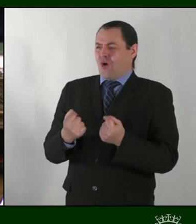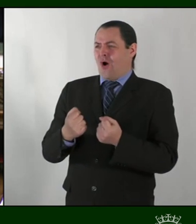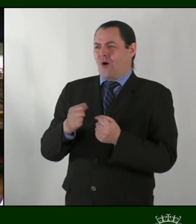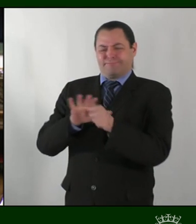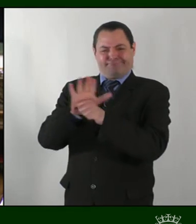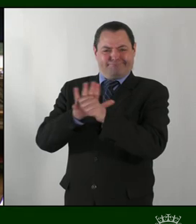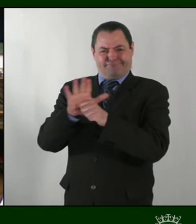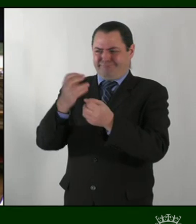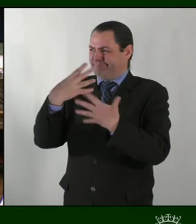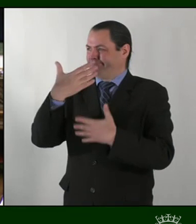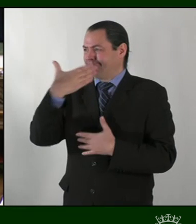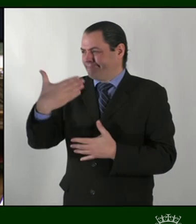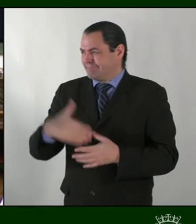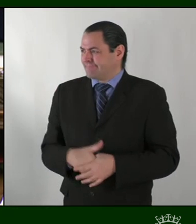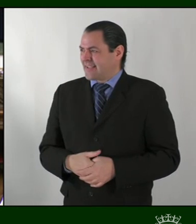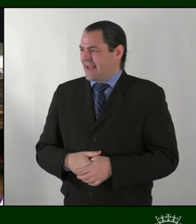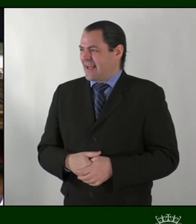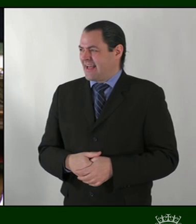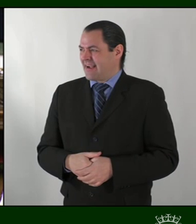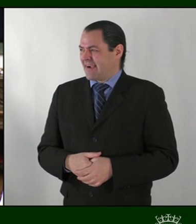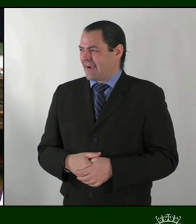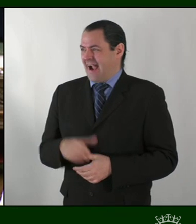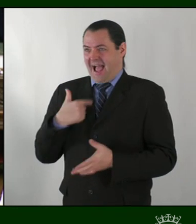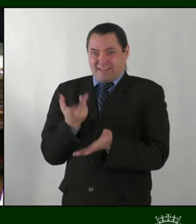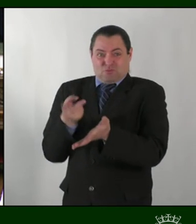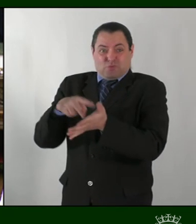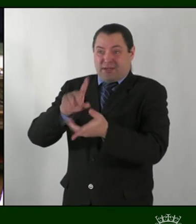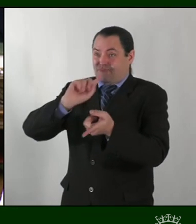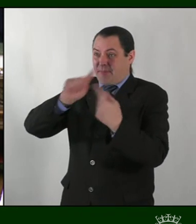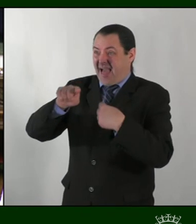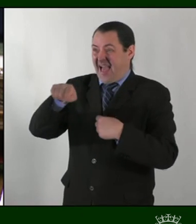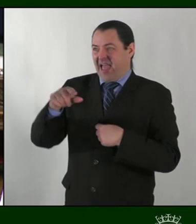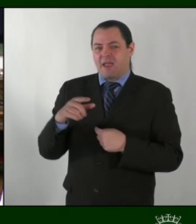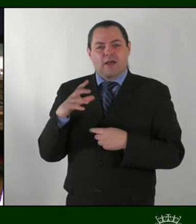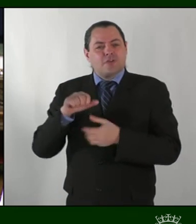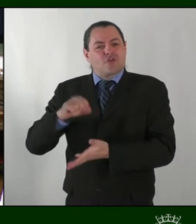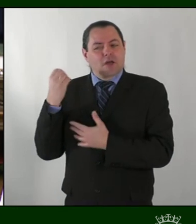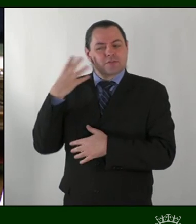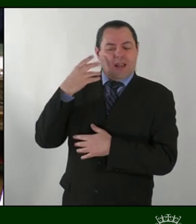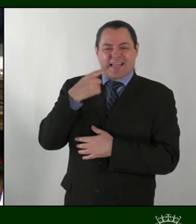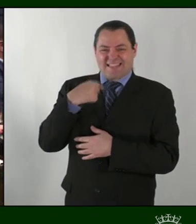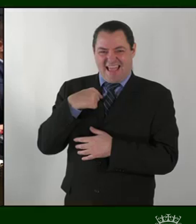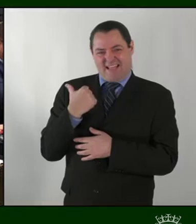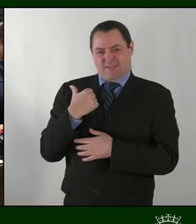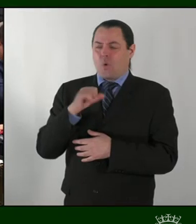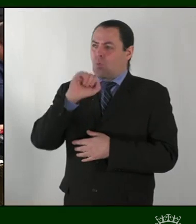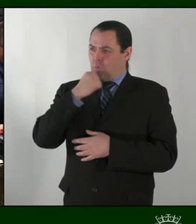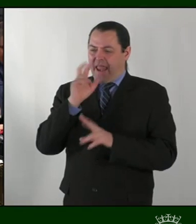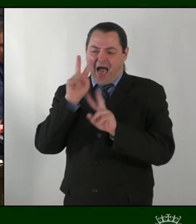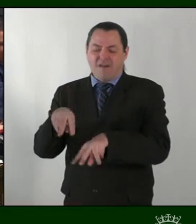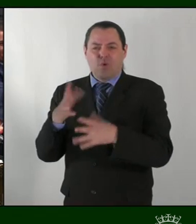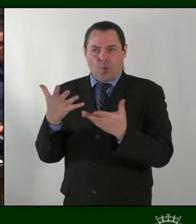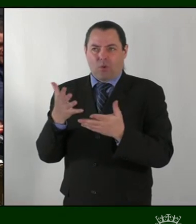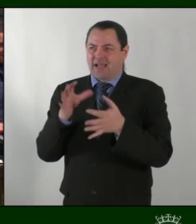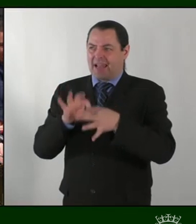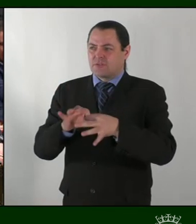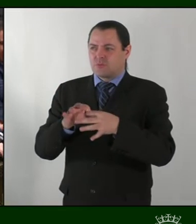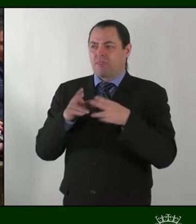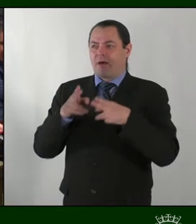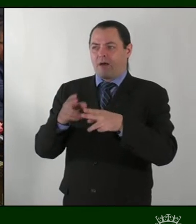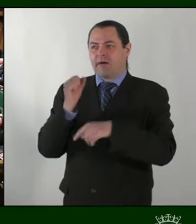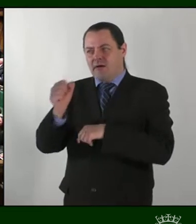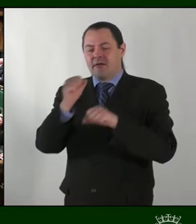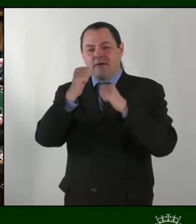As I stood up to answer, the Chancellor whispered in my ear that we will certainly be looking at it in the infrastructure review.